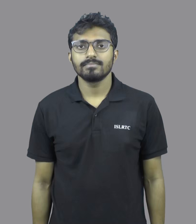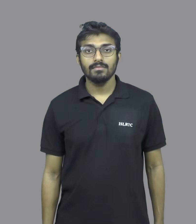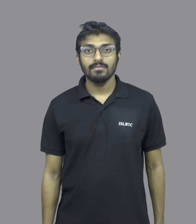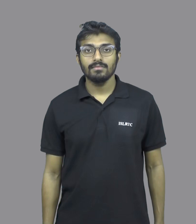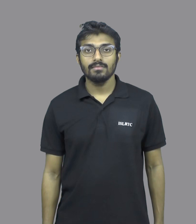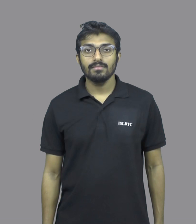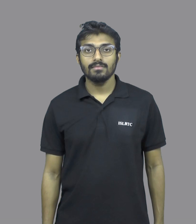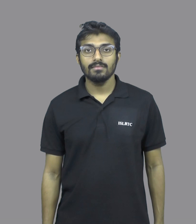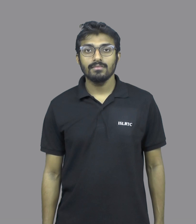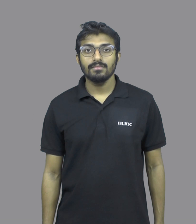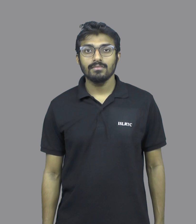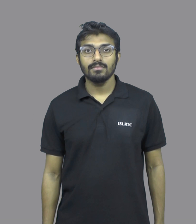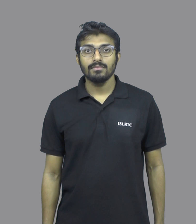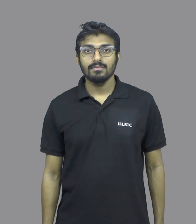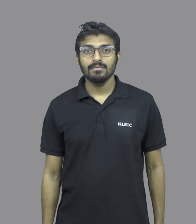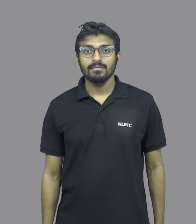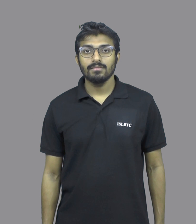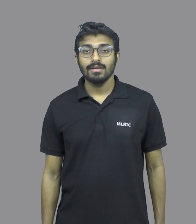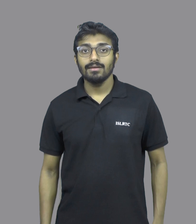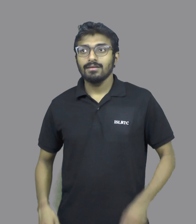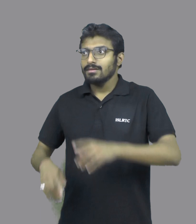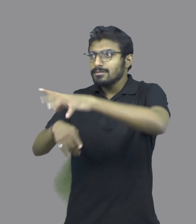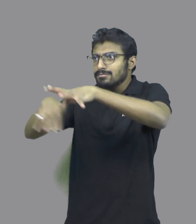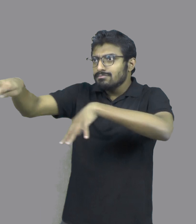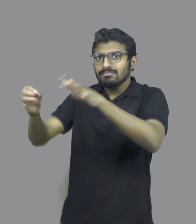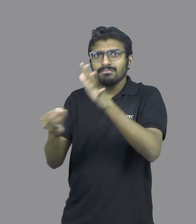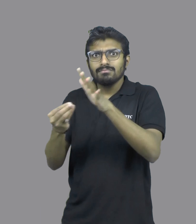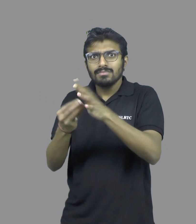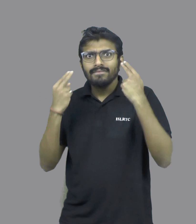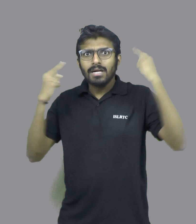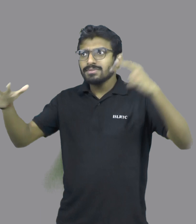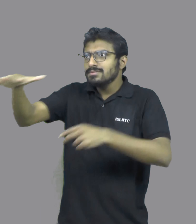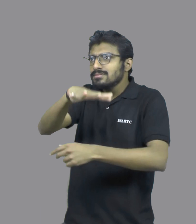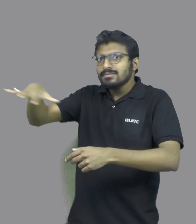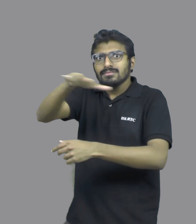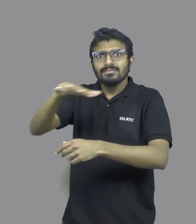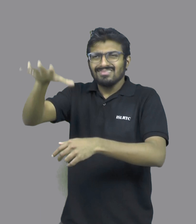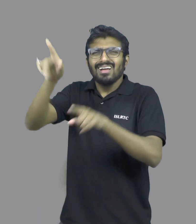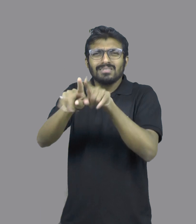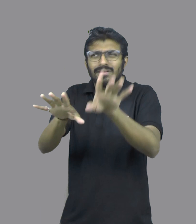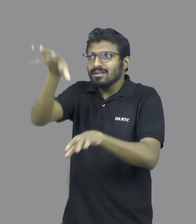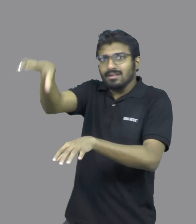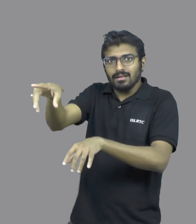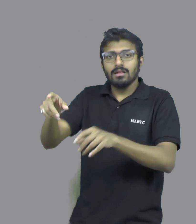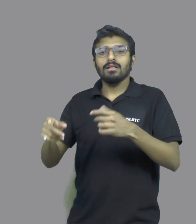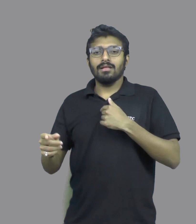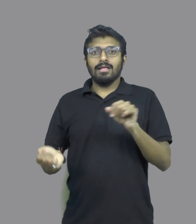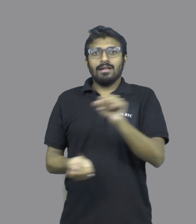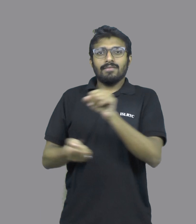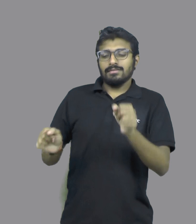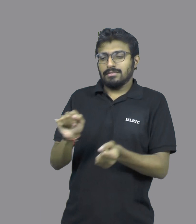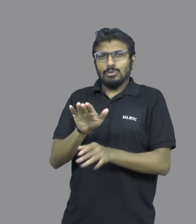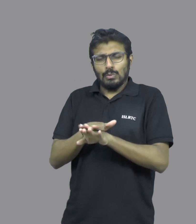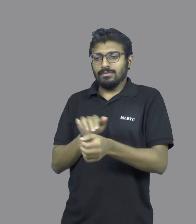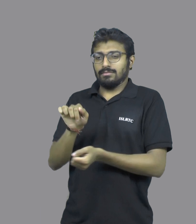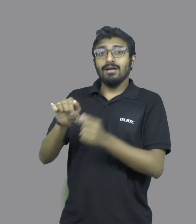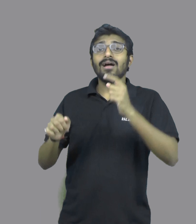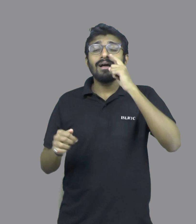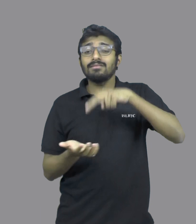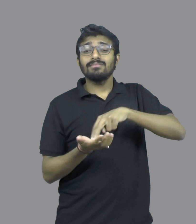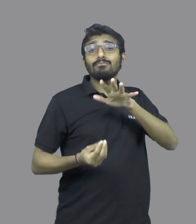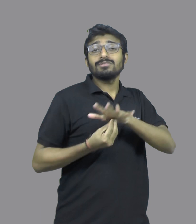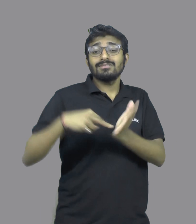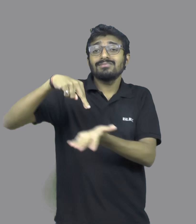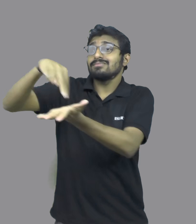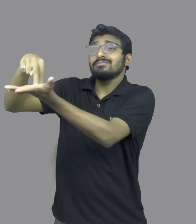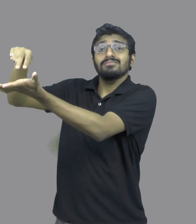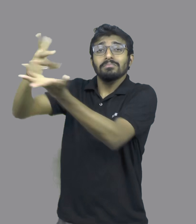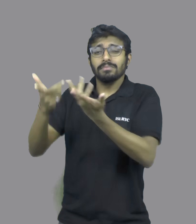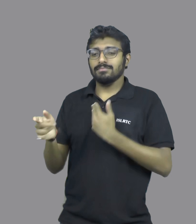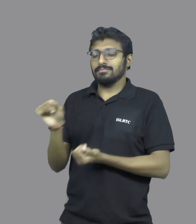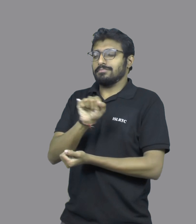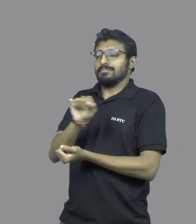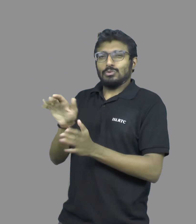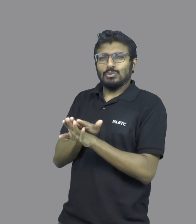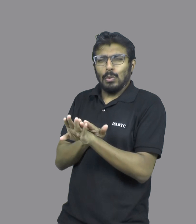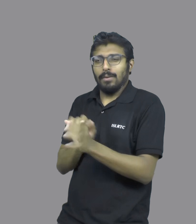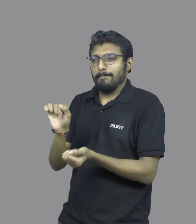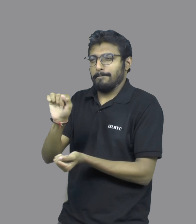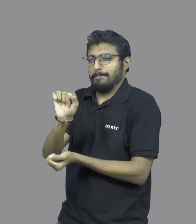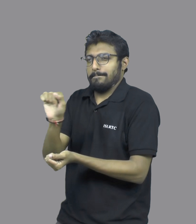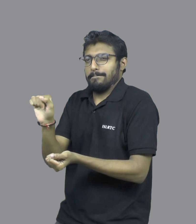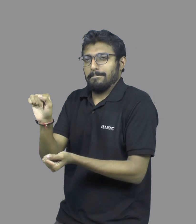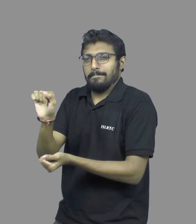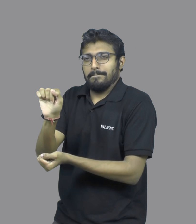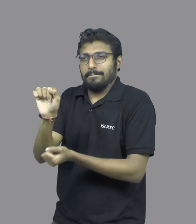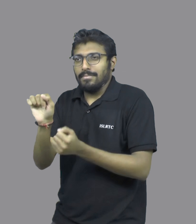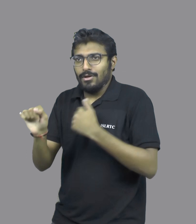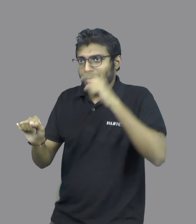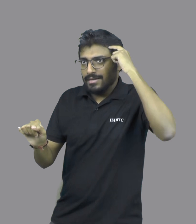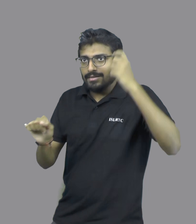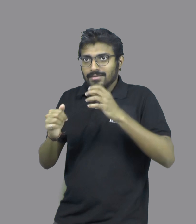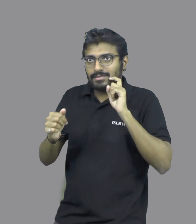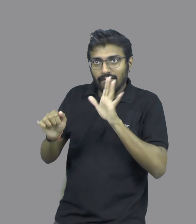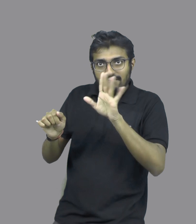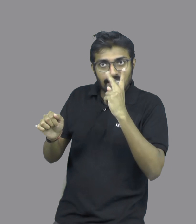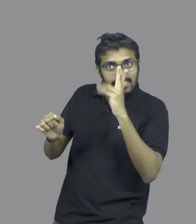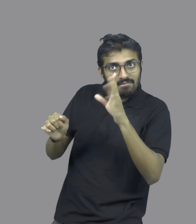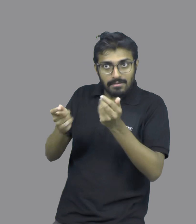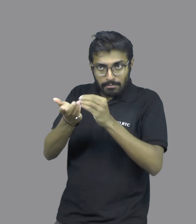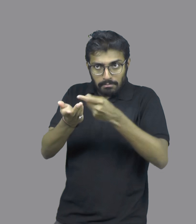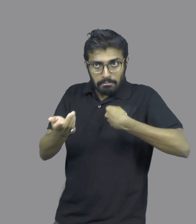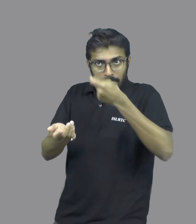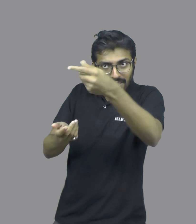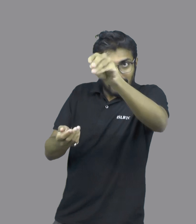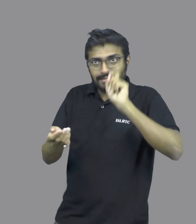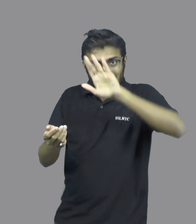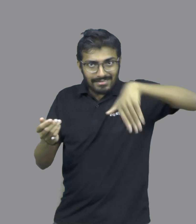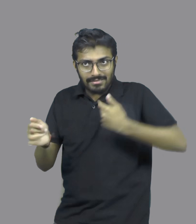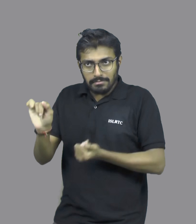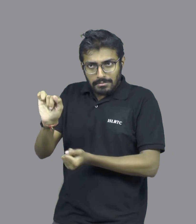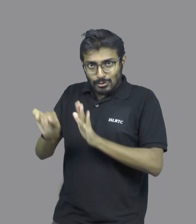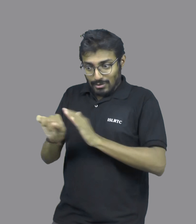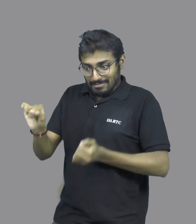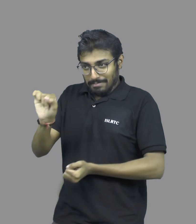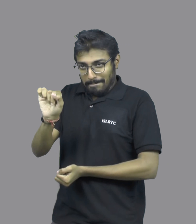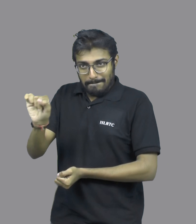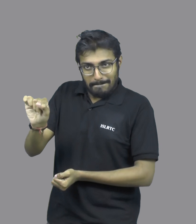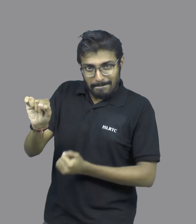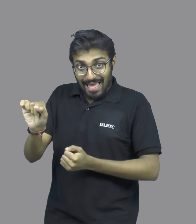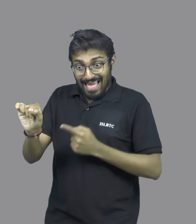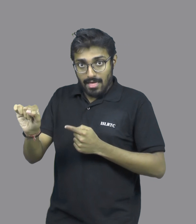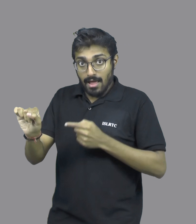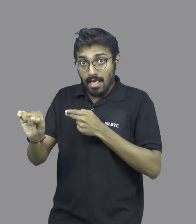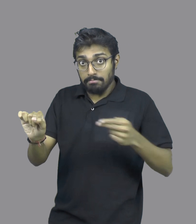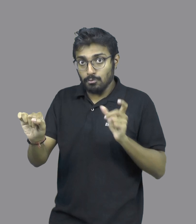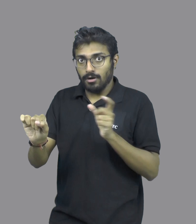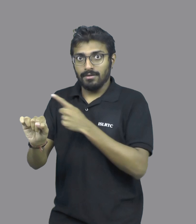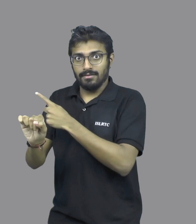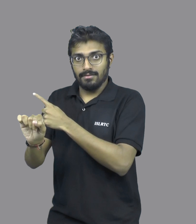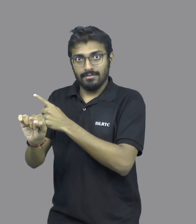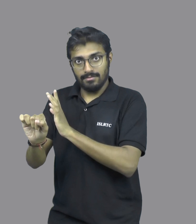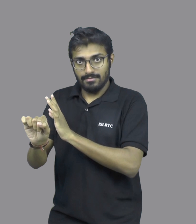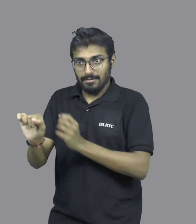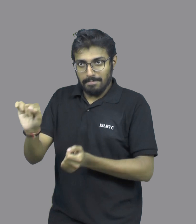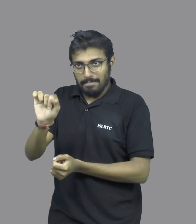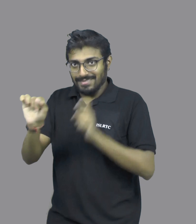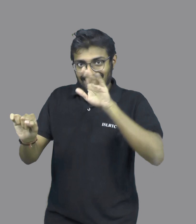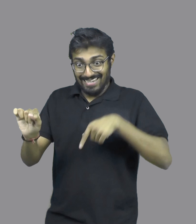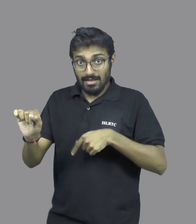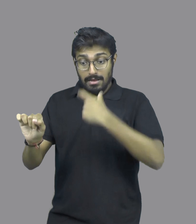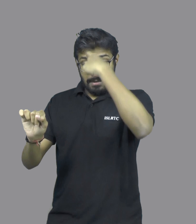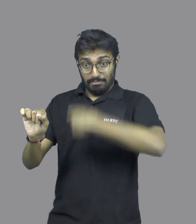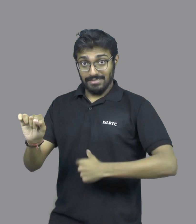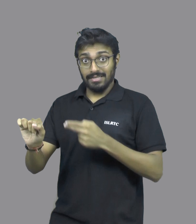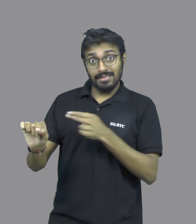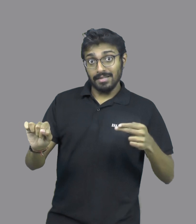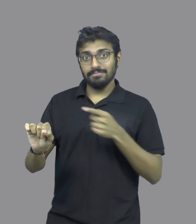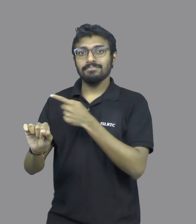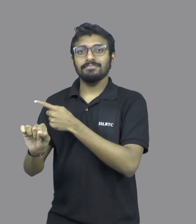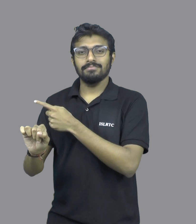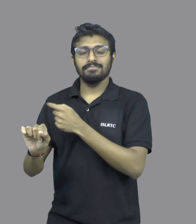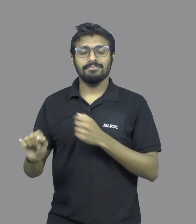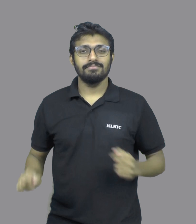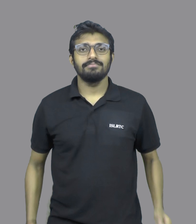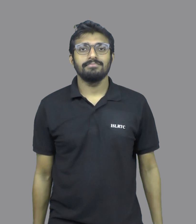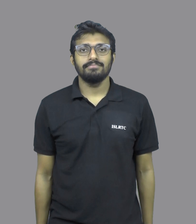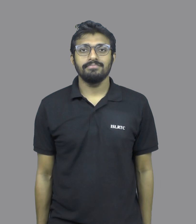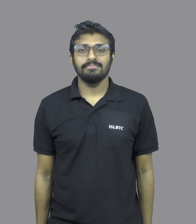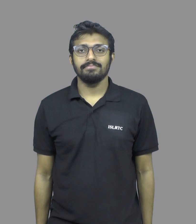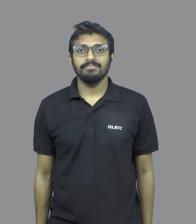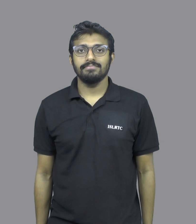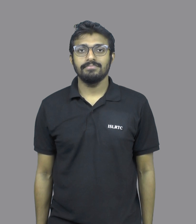Kerb Crawling Kerb Crawler